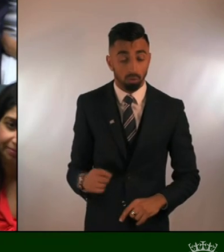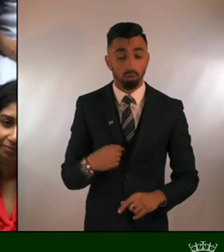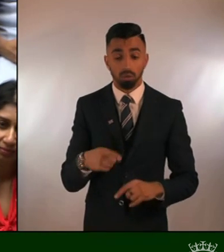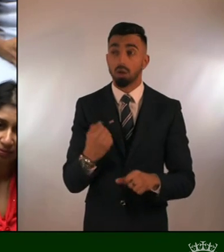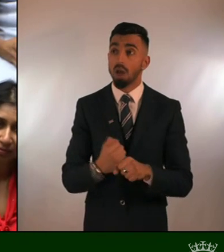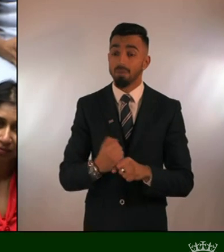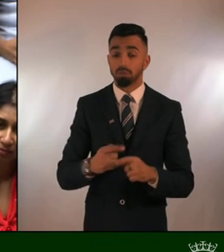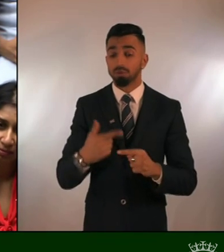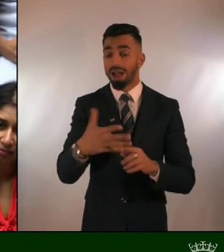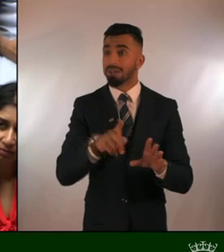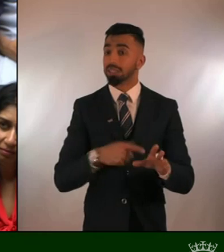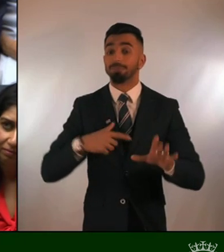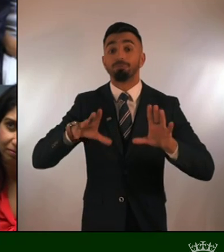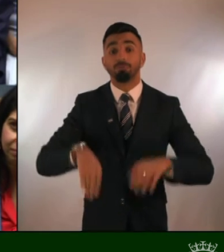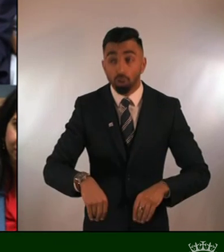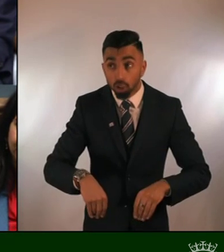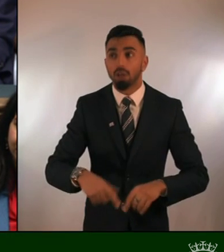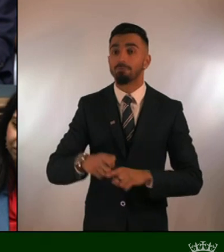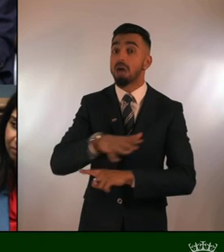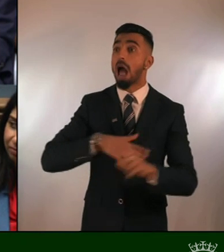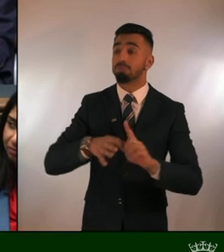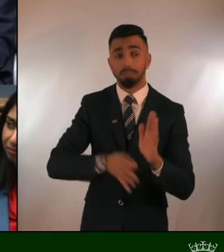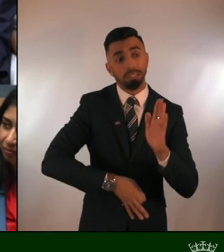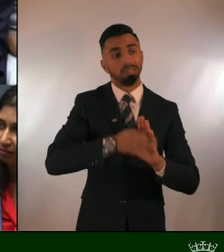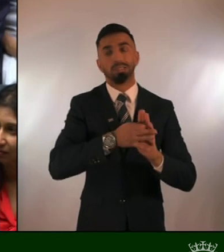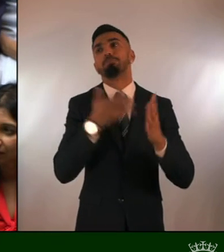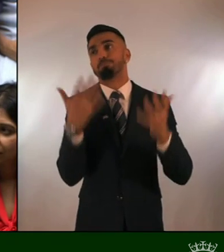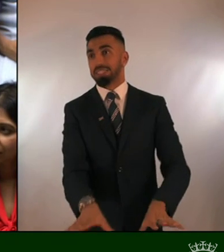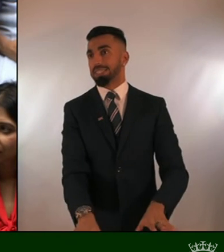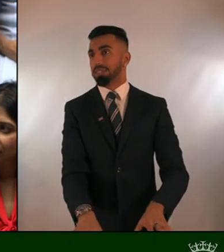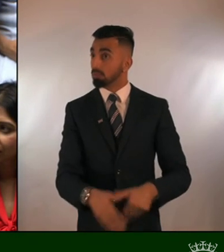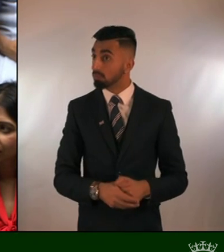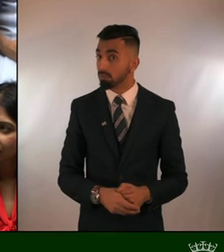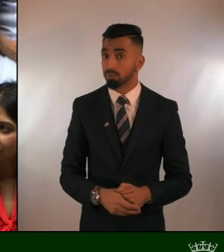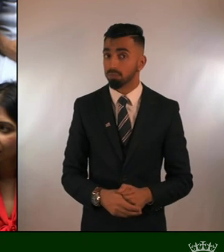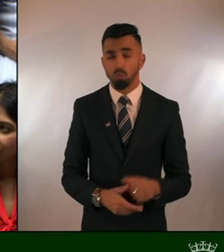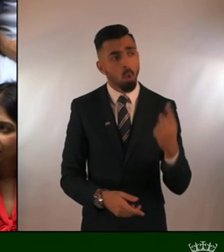I can make one further announcement on green growth.